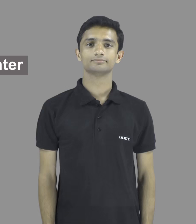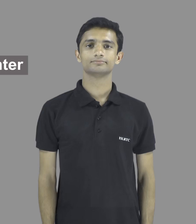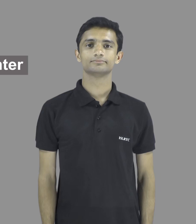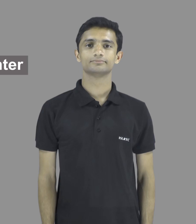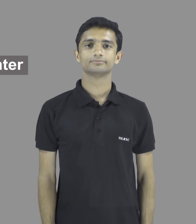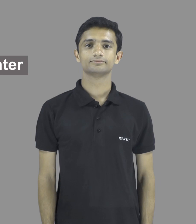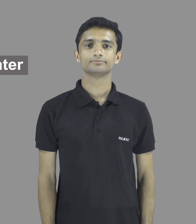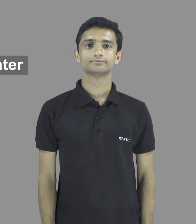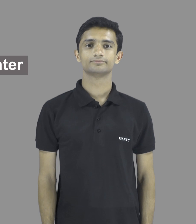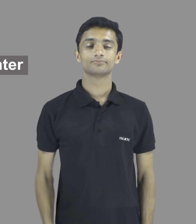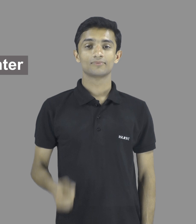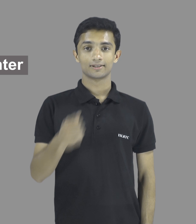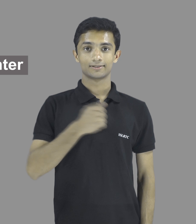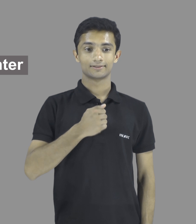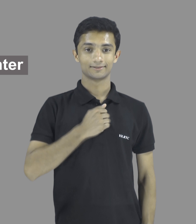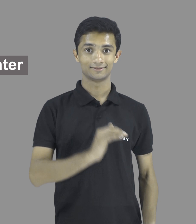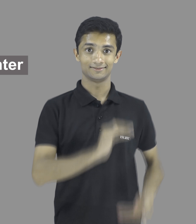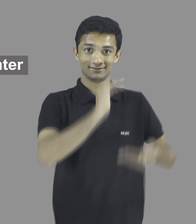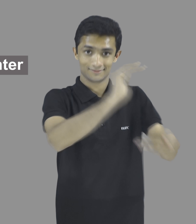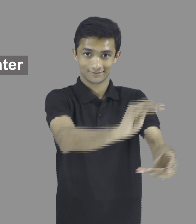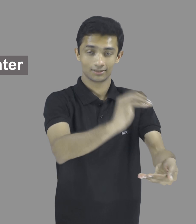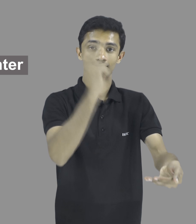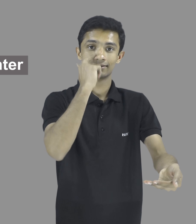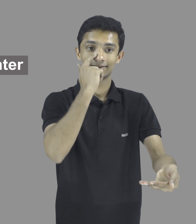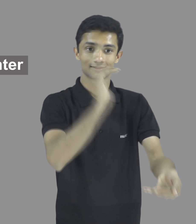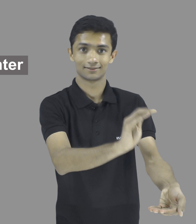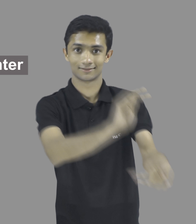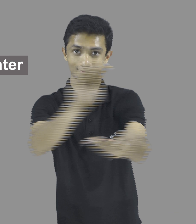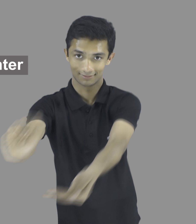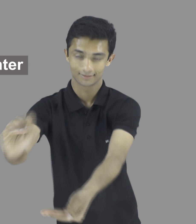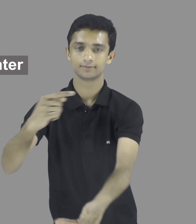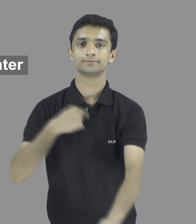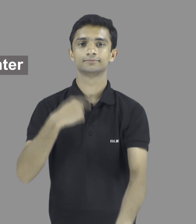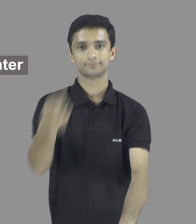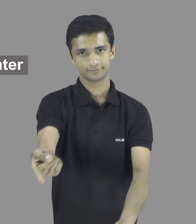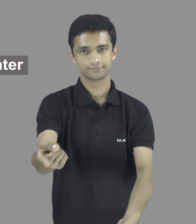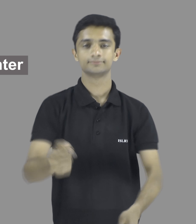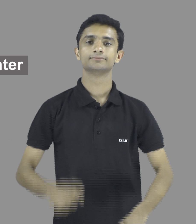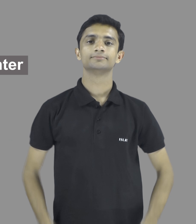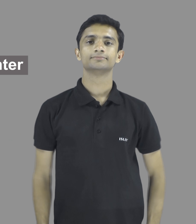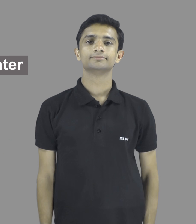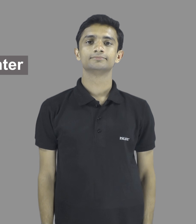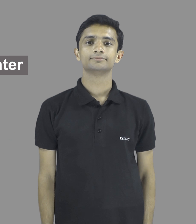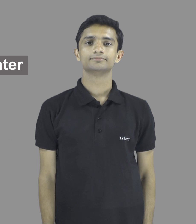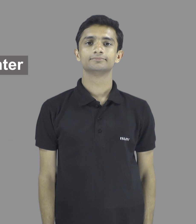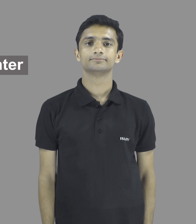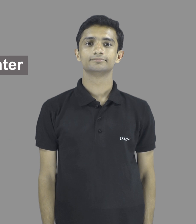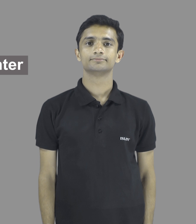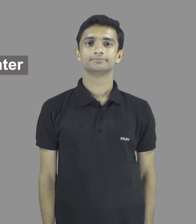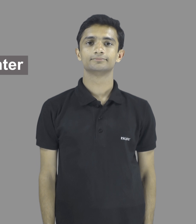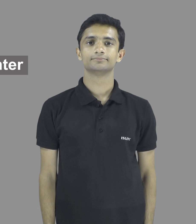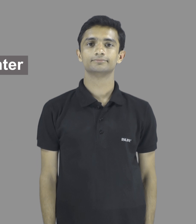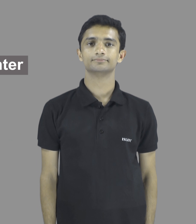Granddaughter